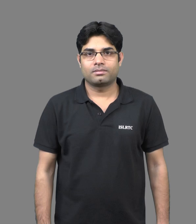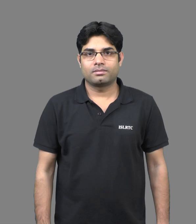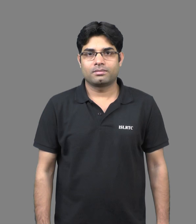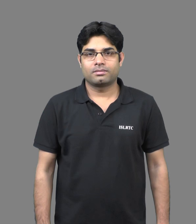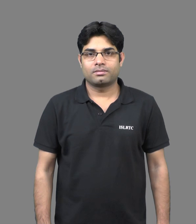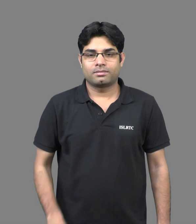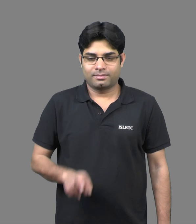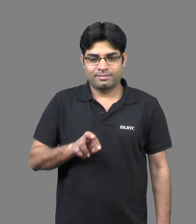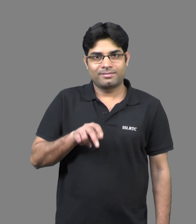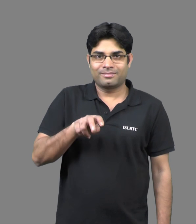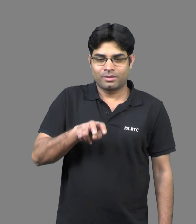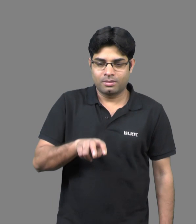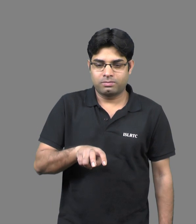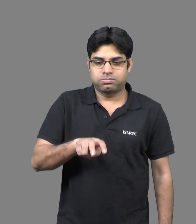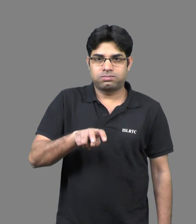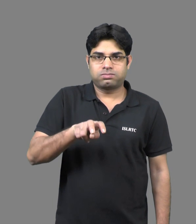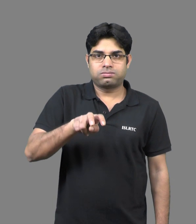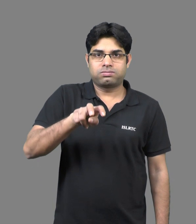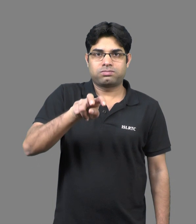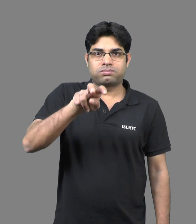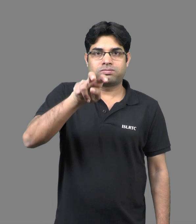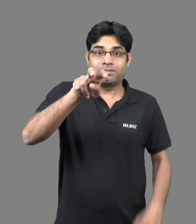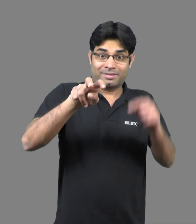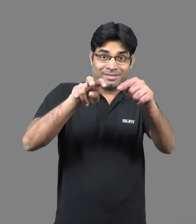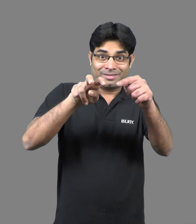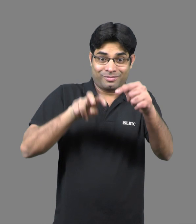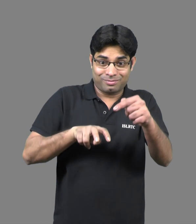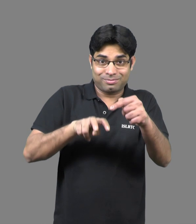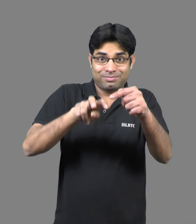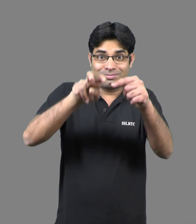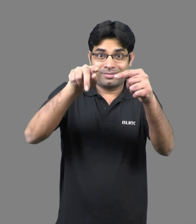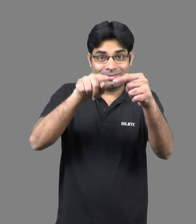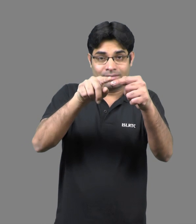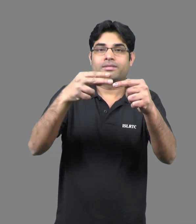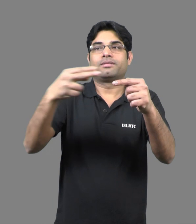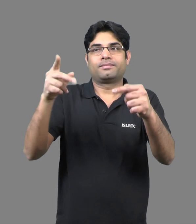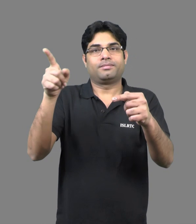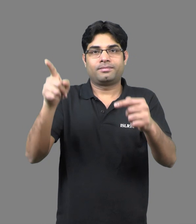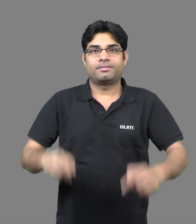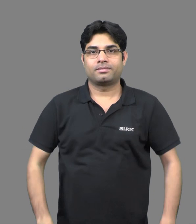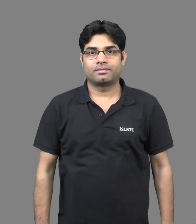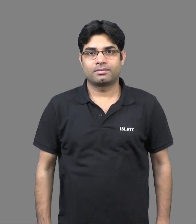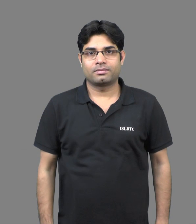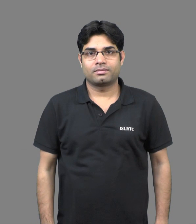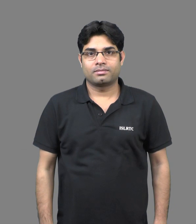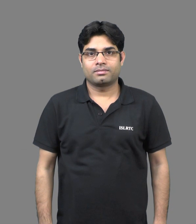Escalator